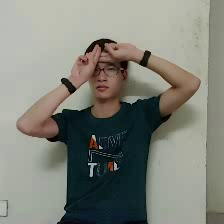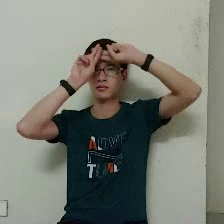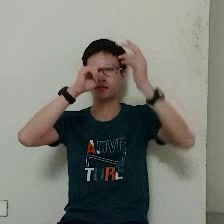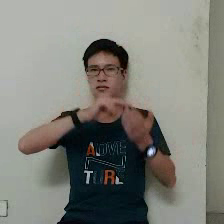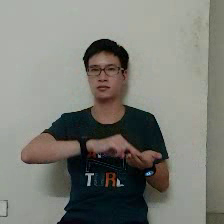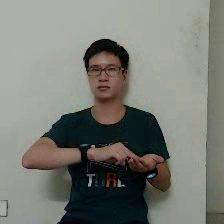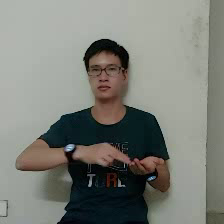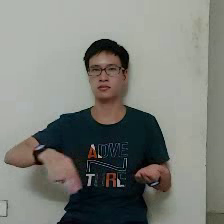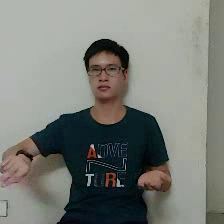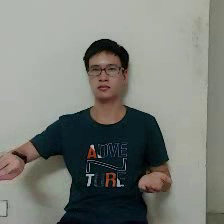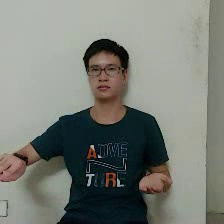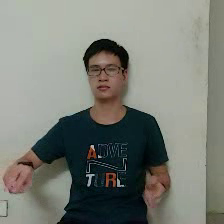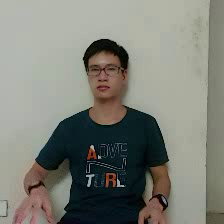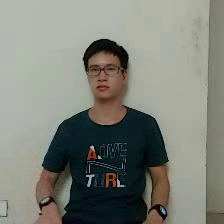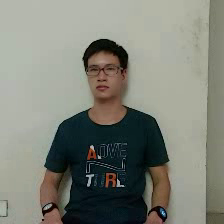Xuất viện